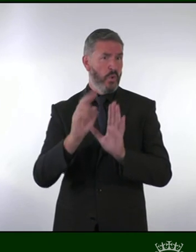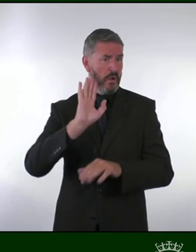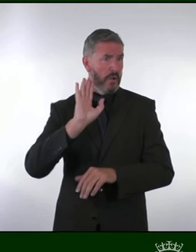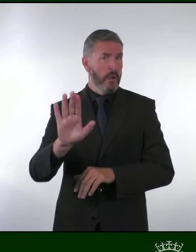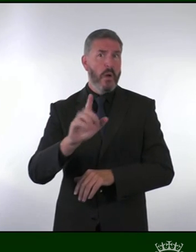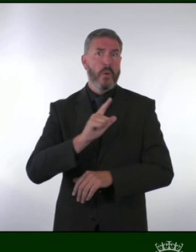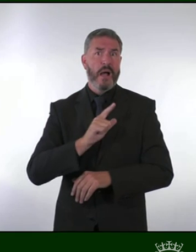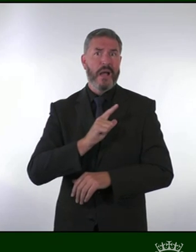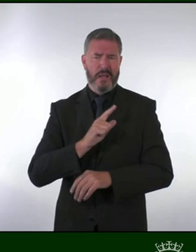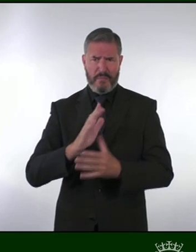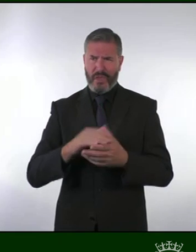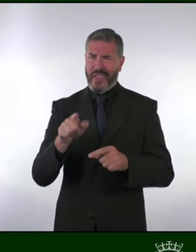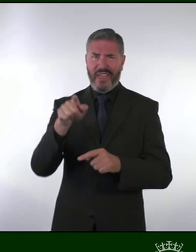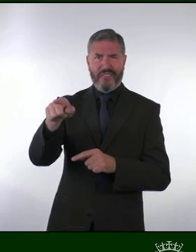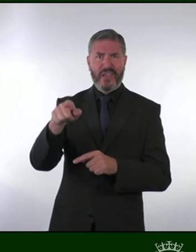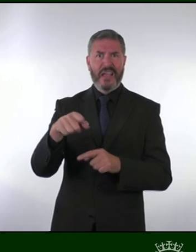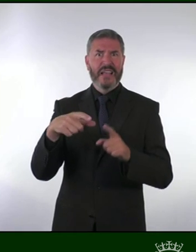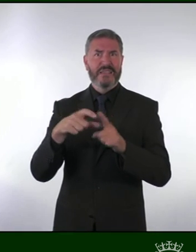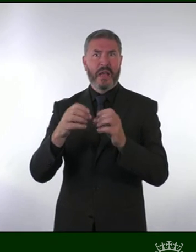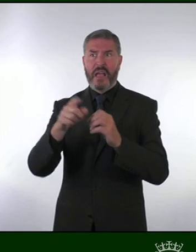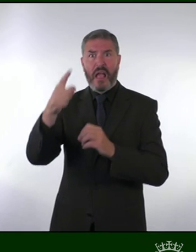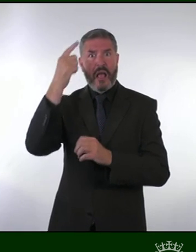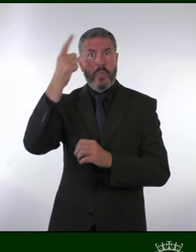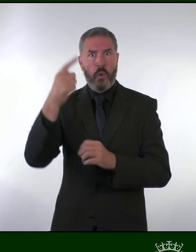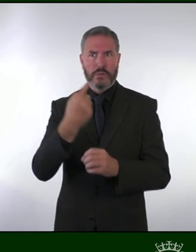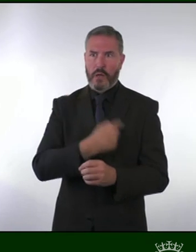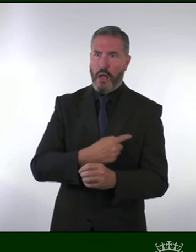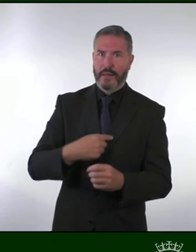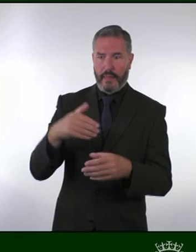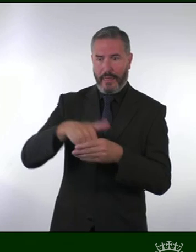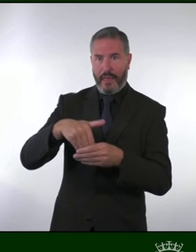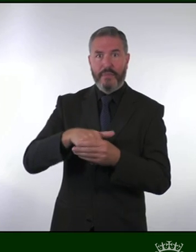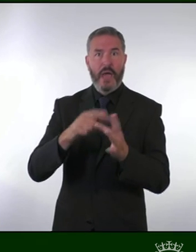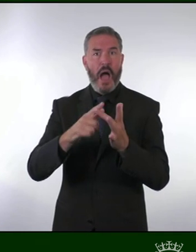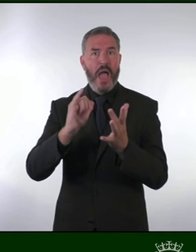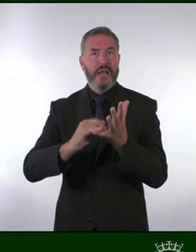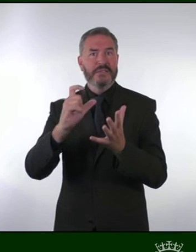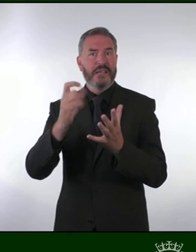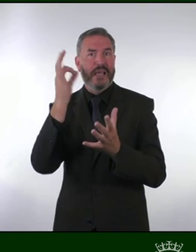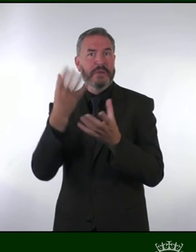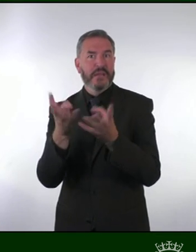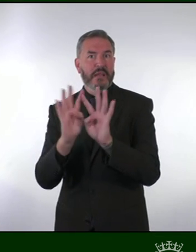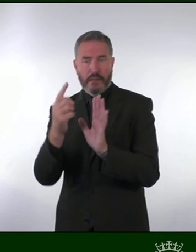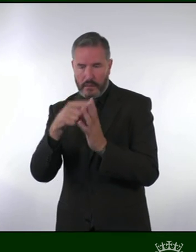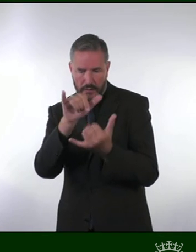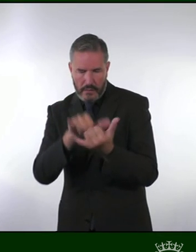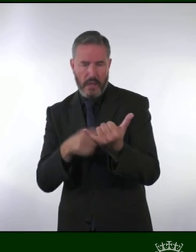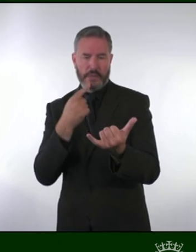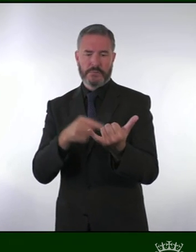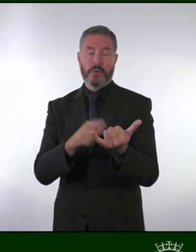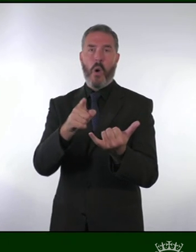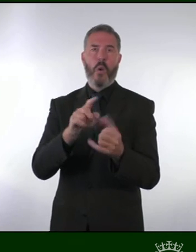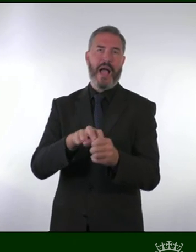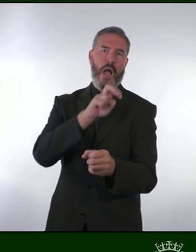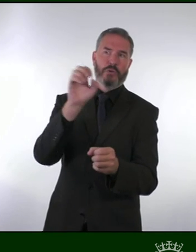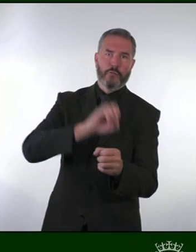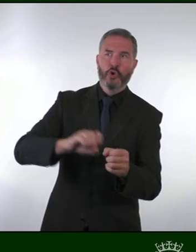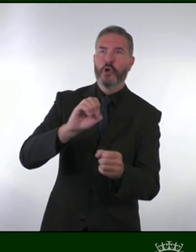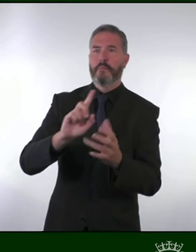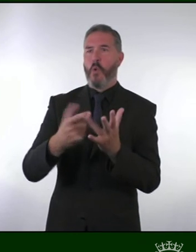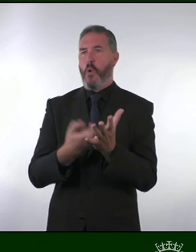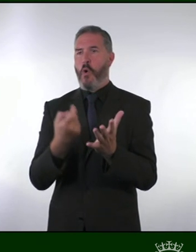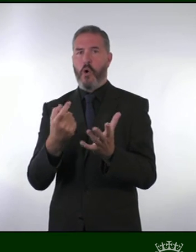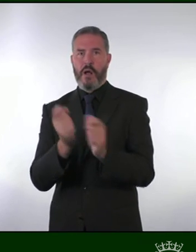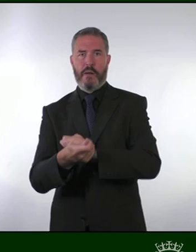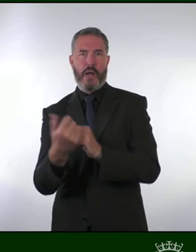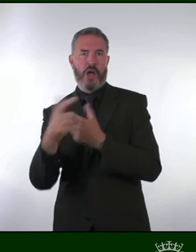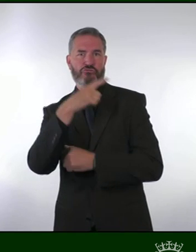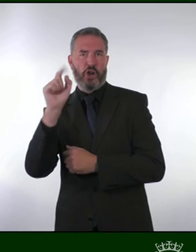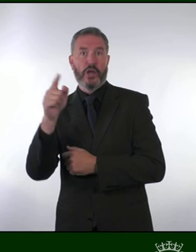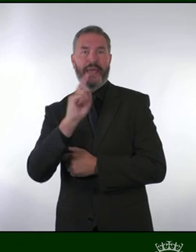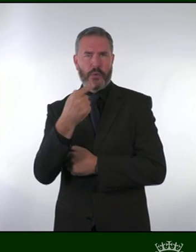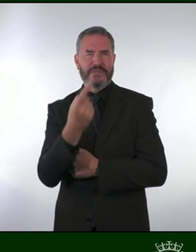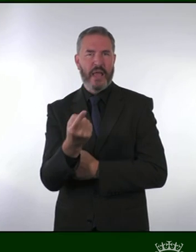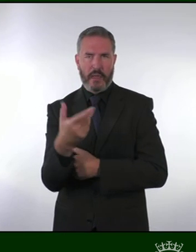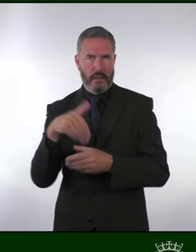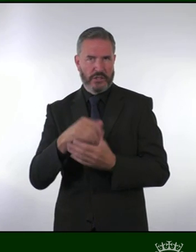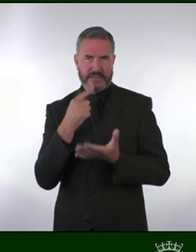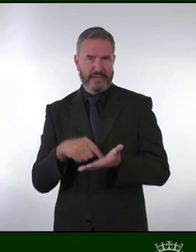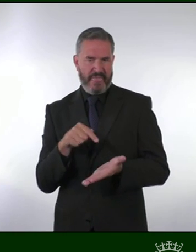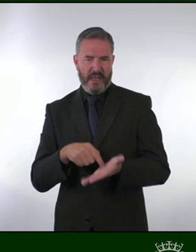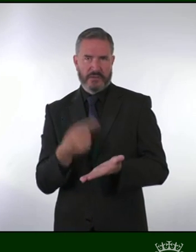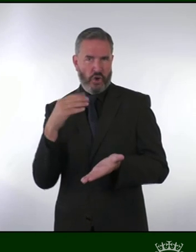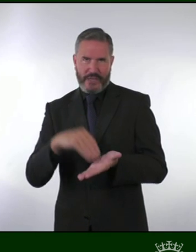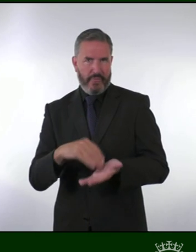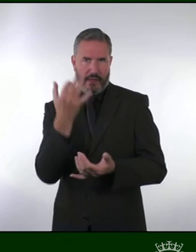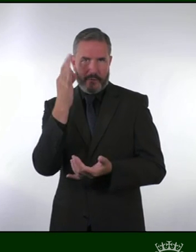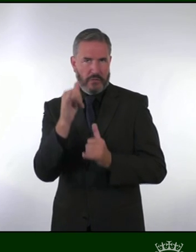If the right honourable Gentleman thought there was genuinely something in the ISC report that showed that, for instance, the Brexit referendum had been undermined by Russia, he would now be saying it, but that does not appear.